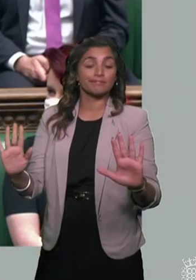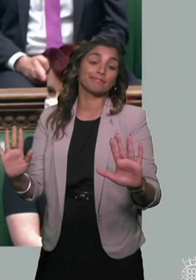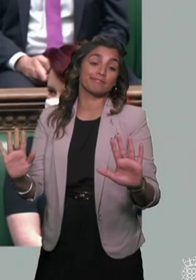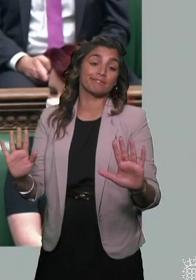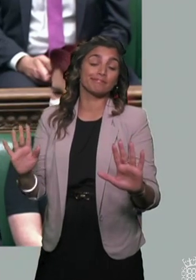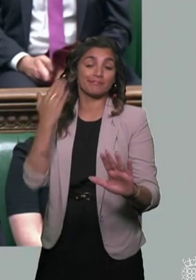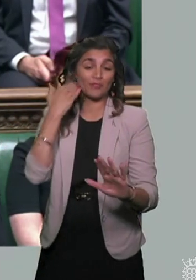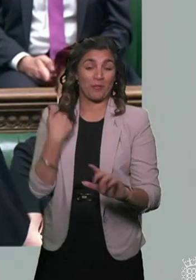Hear, hear!